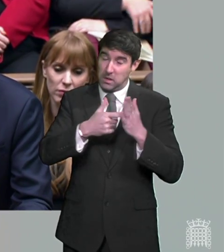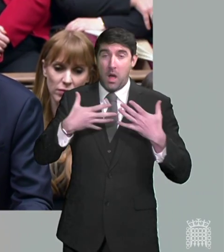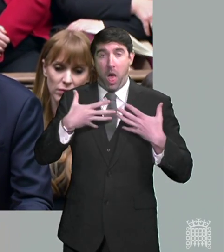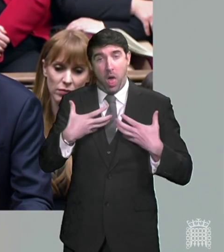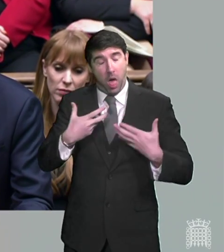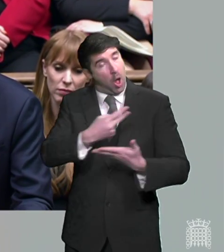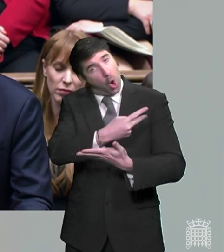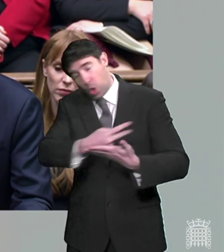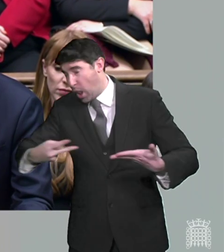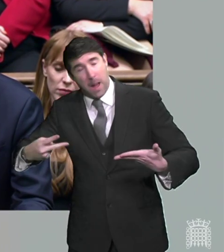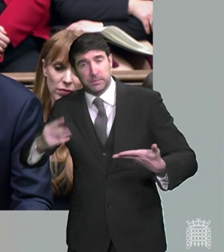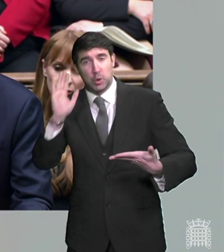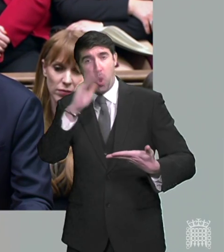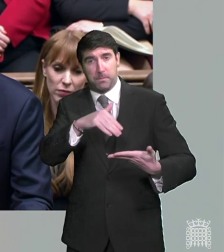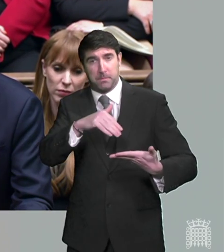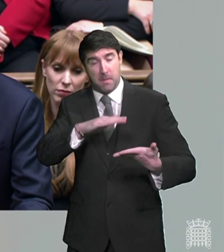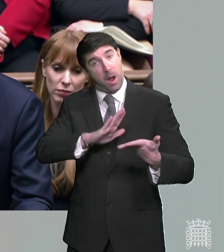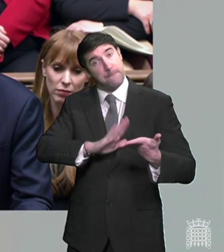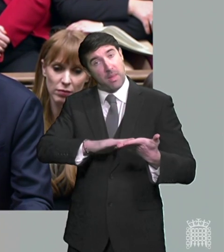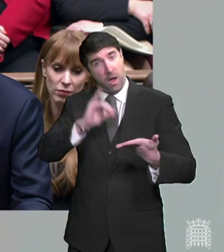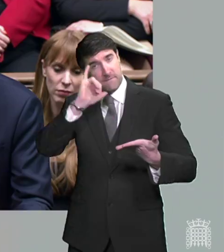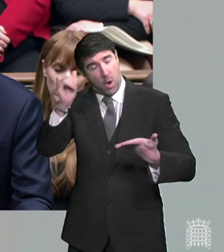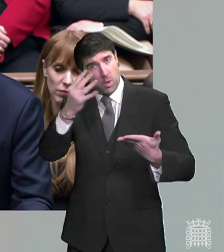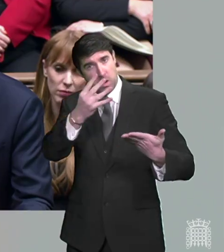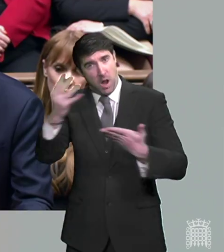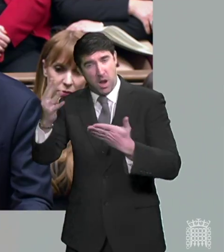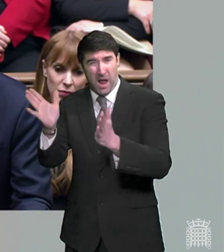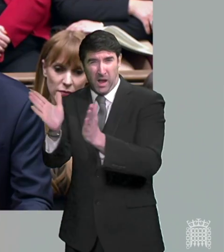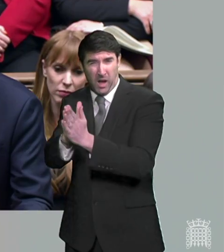Her mum rang 999, desperate for help.